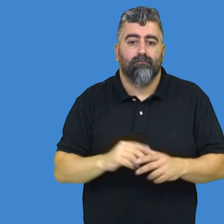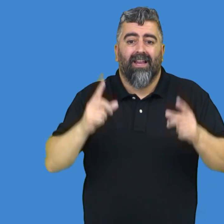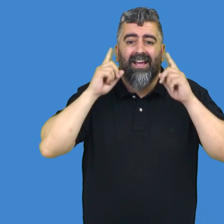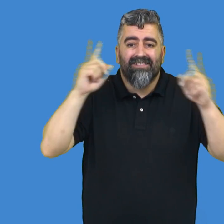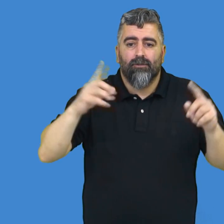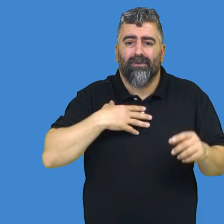caso